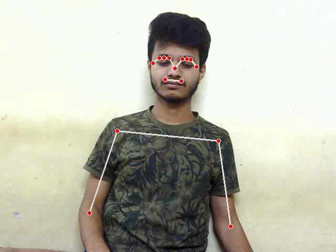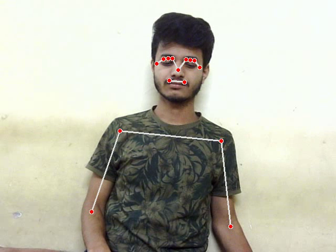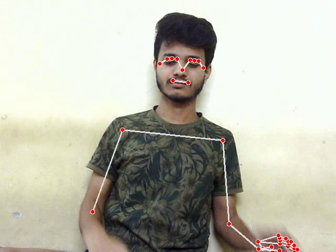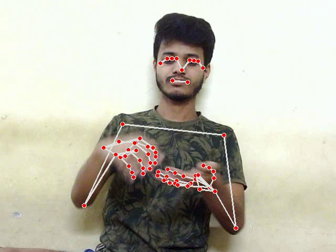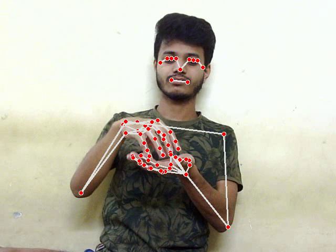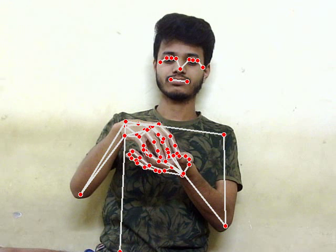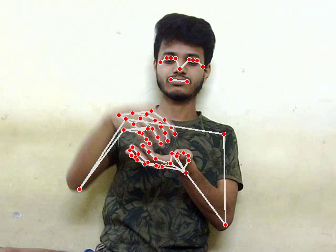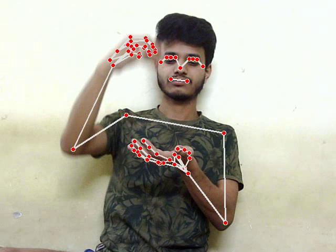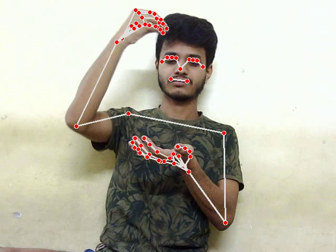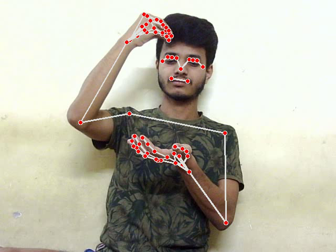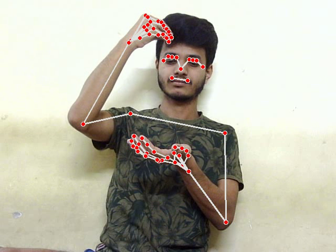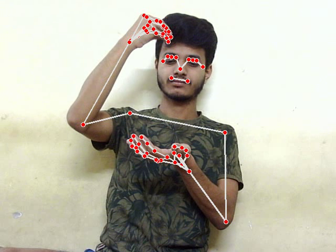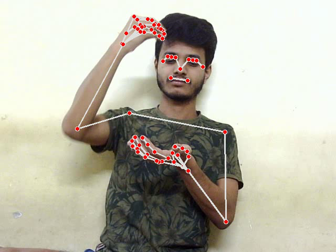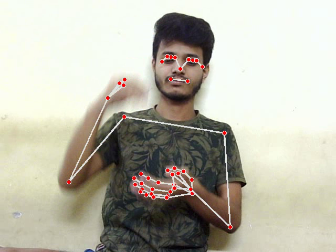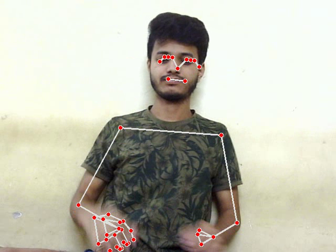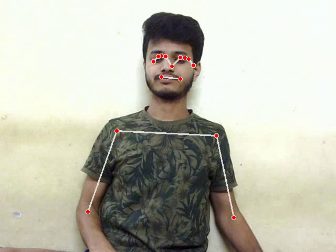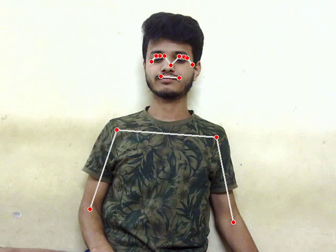learn